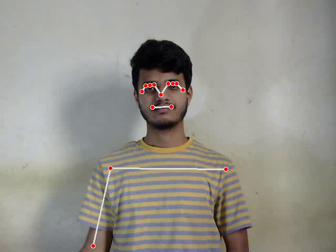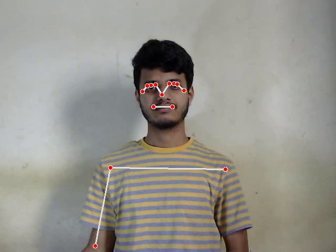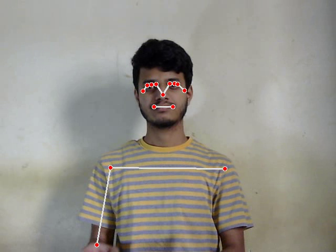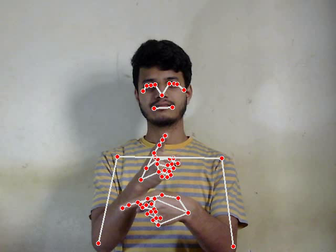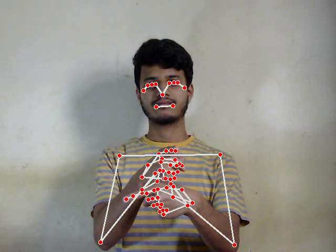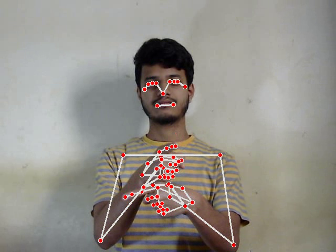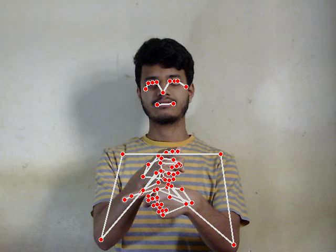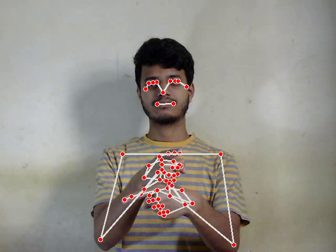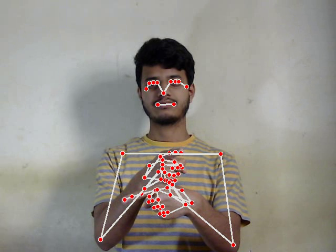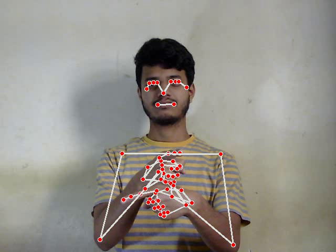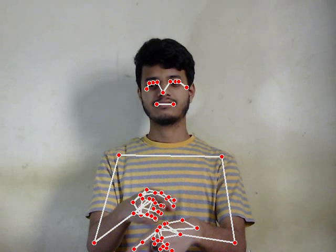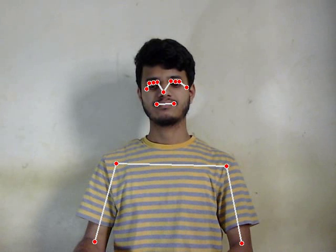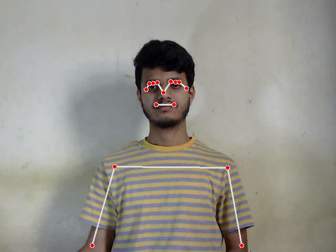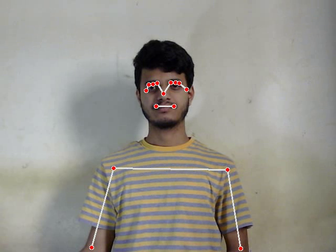right